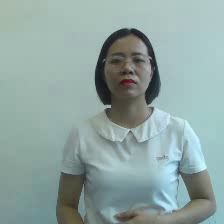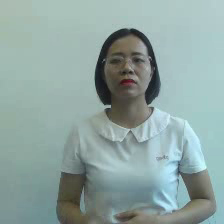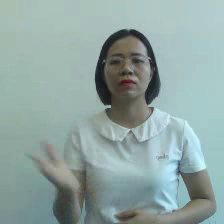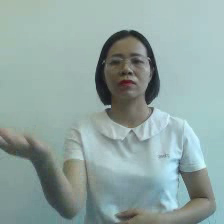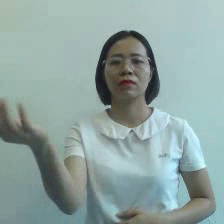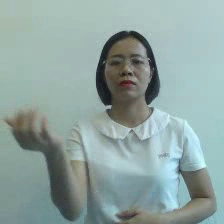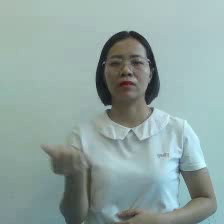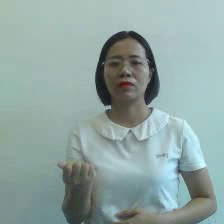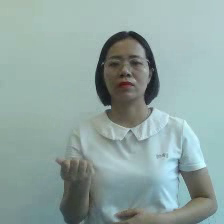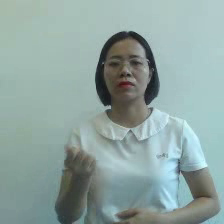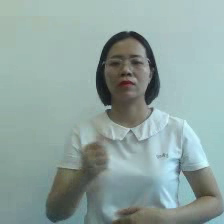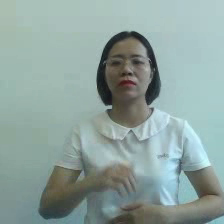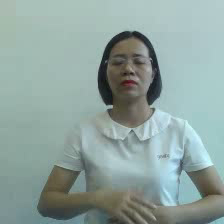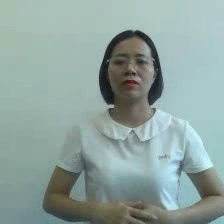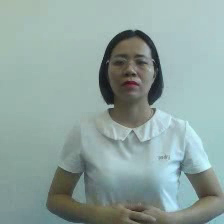Sử dụng